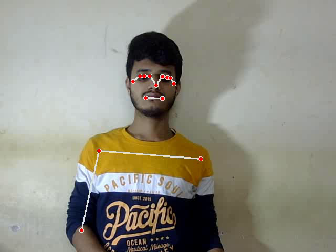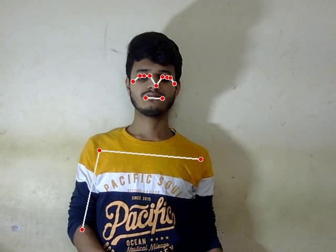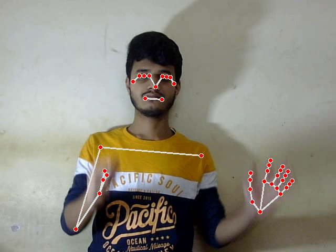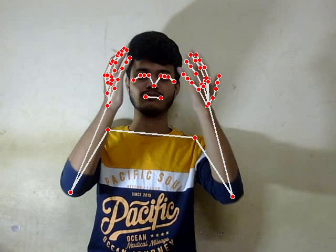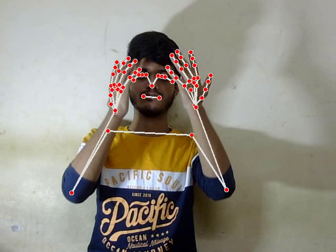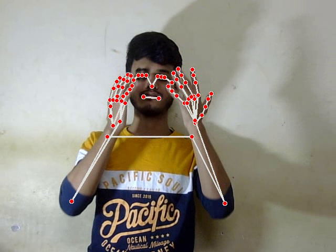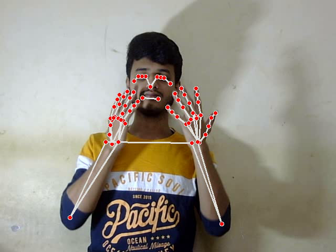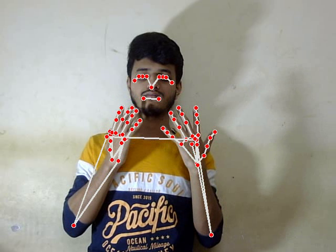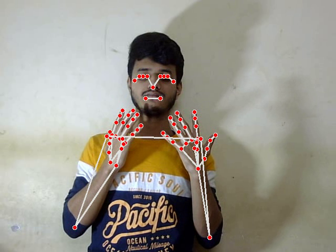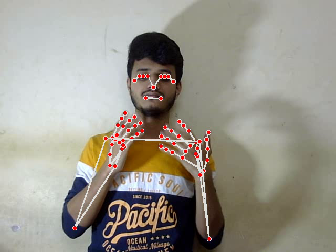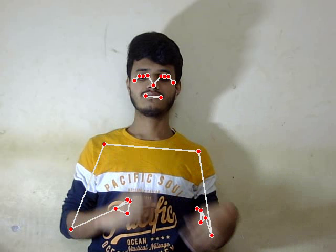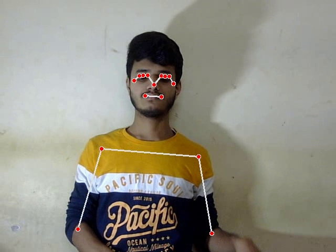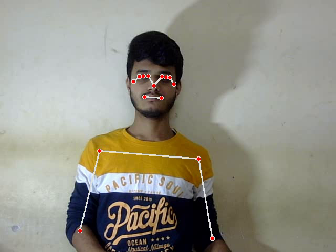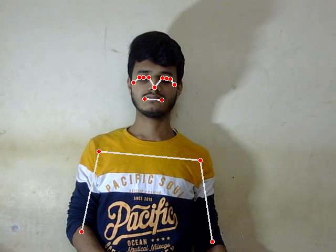sad